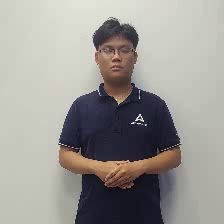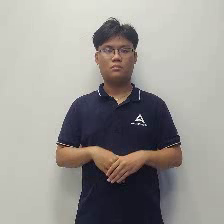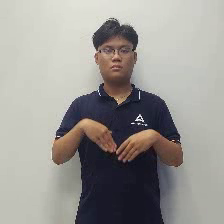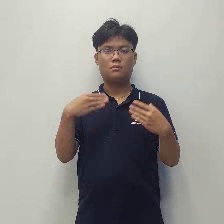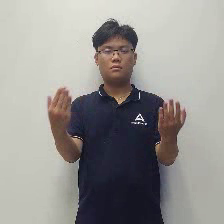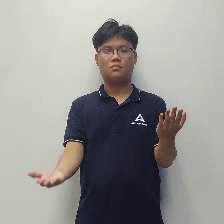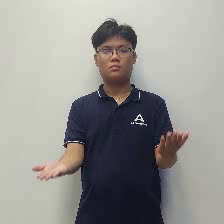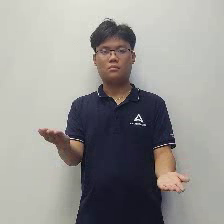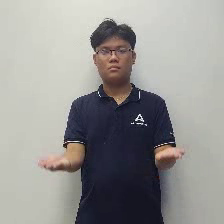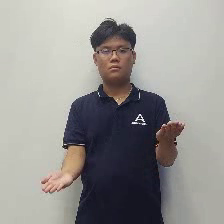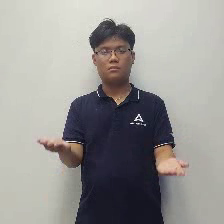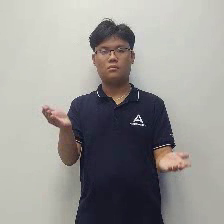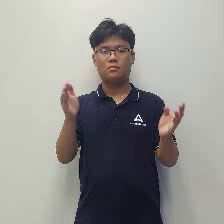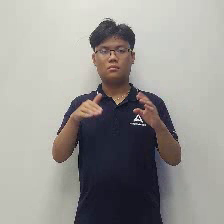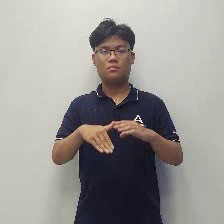Có thể